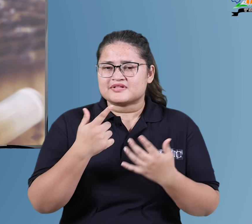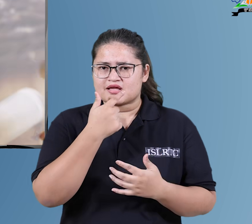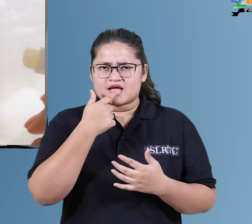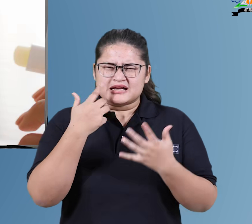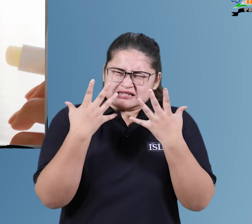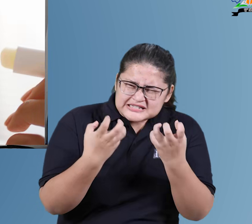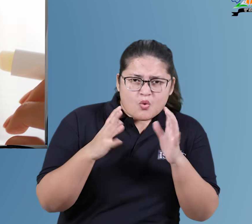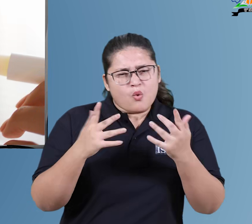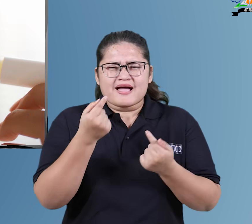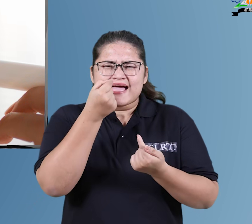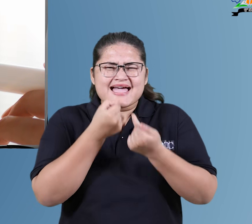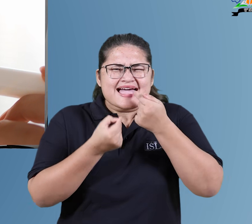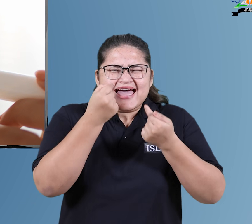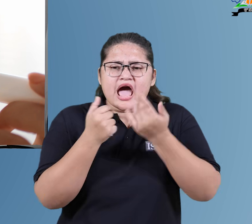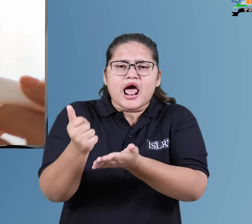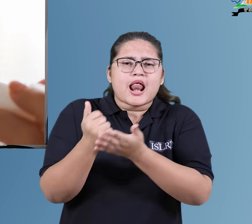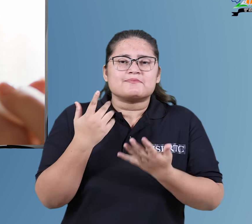A moisturizing product for the lips.